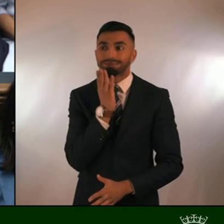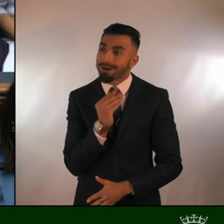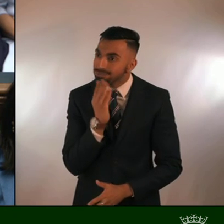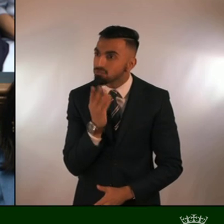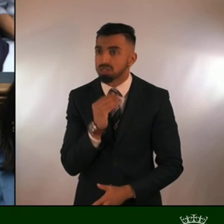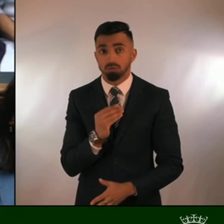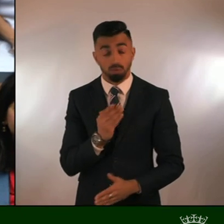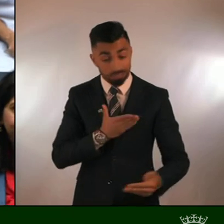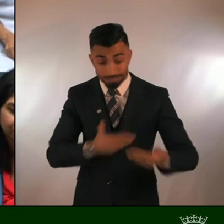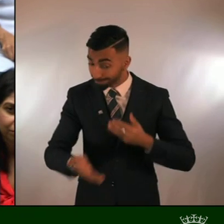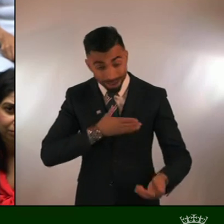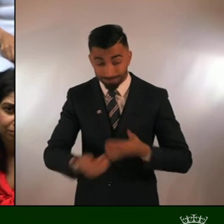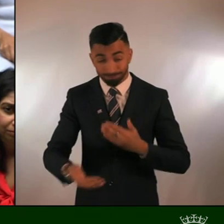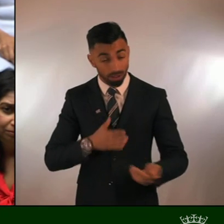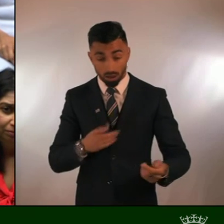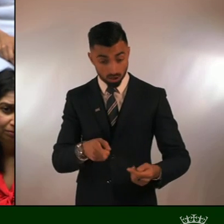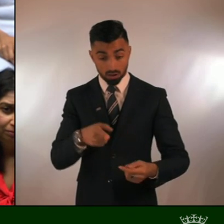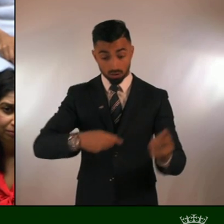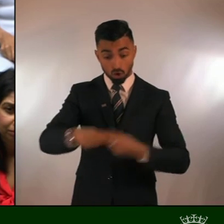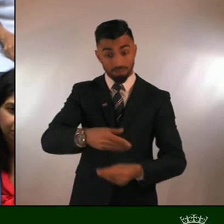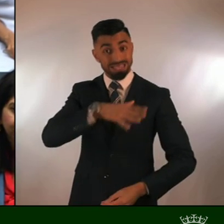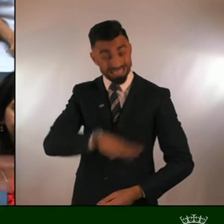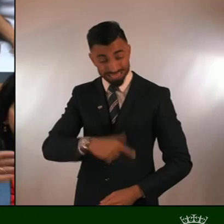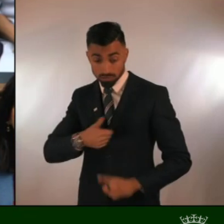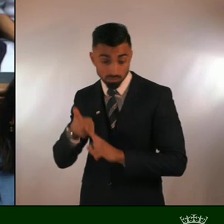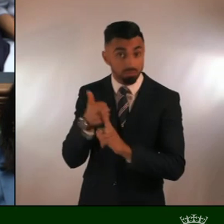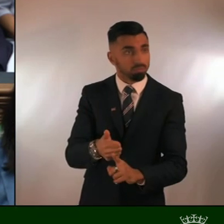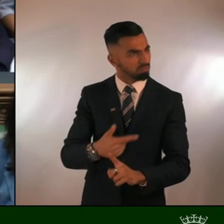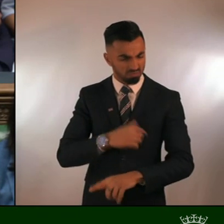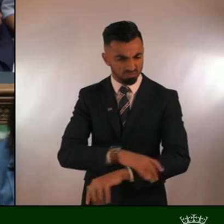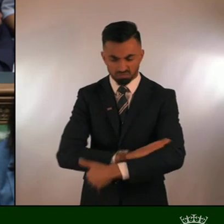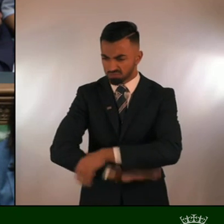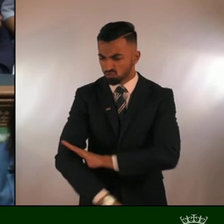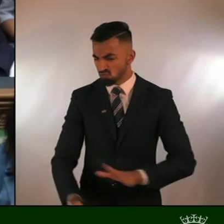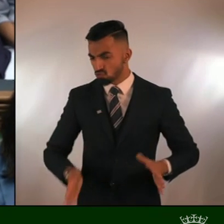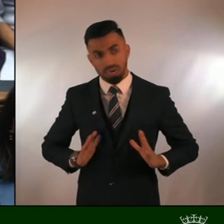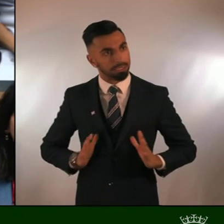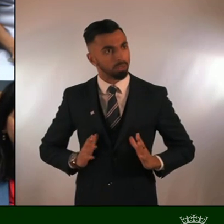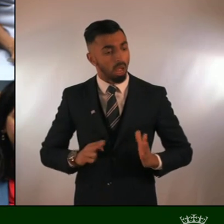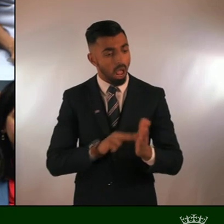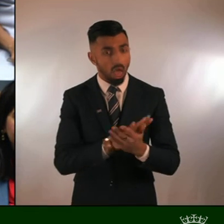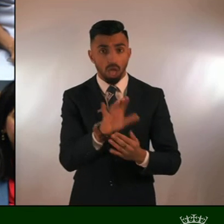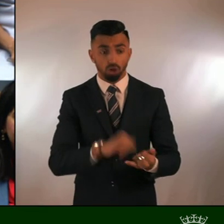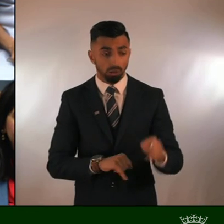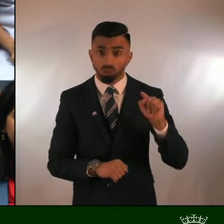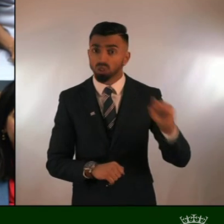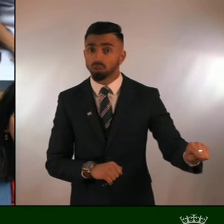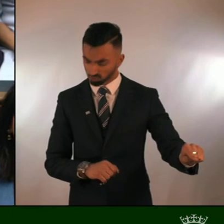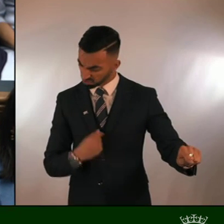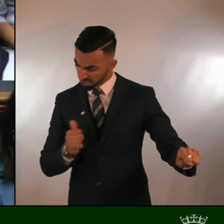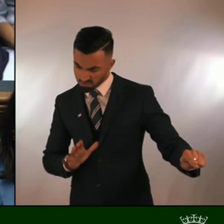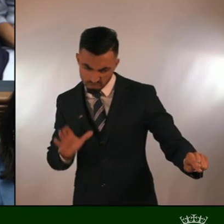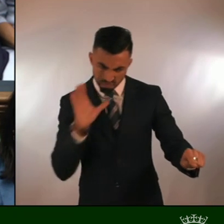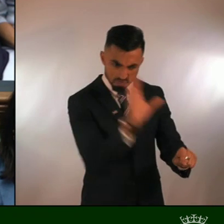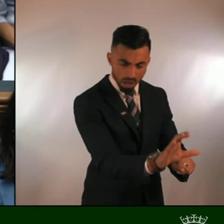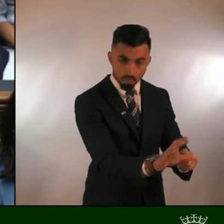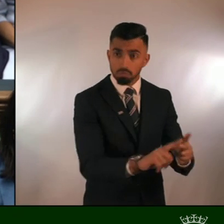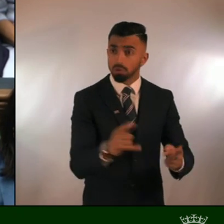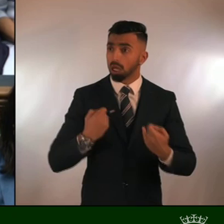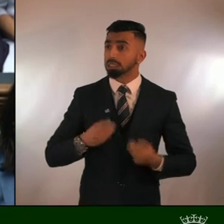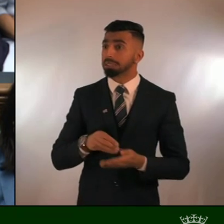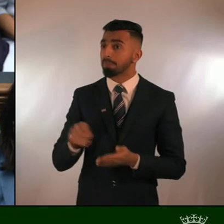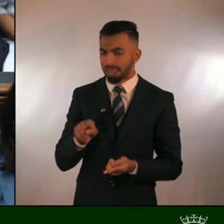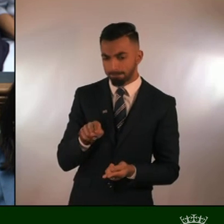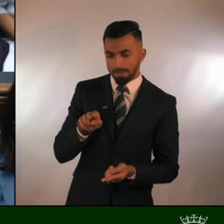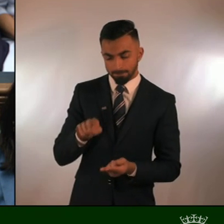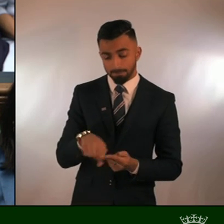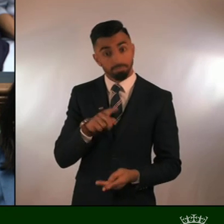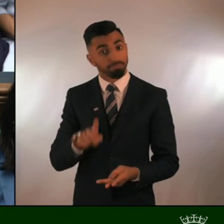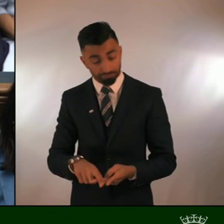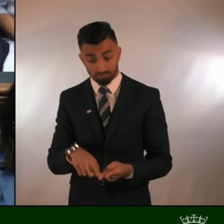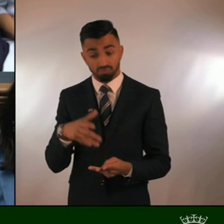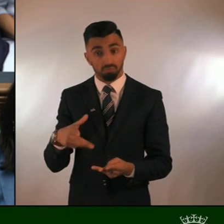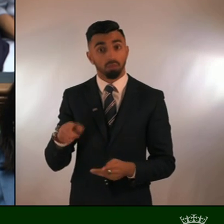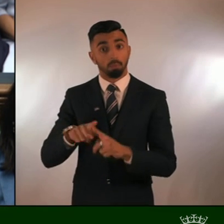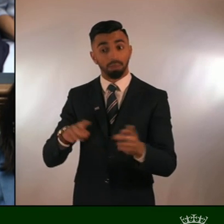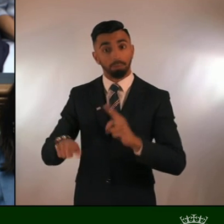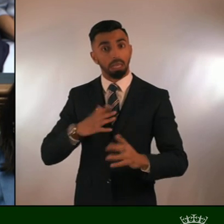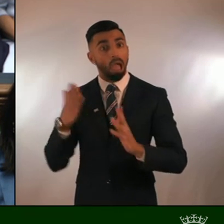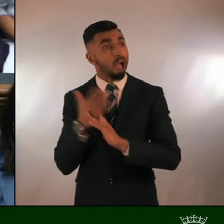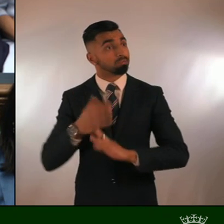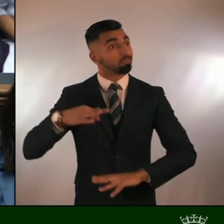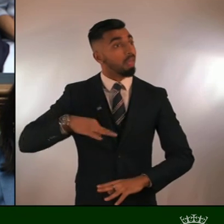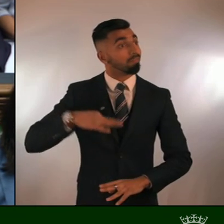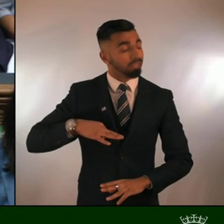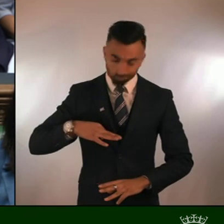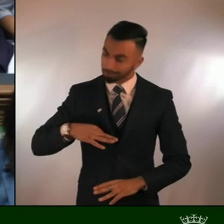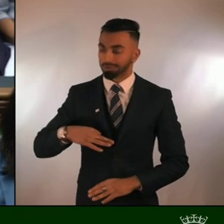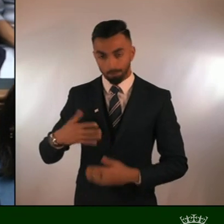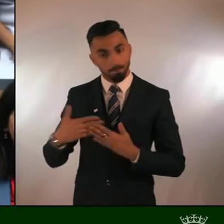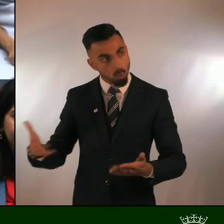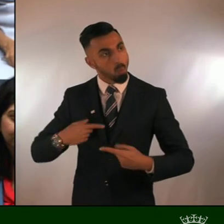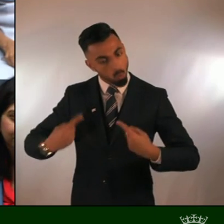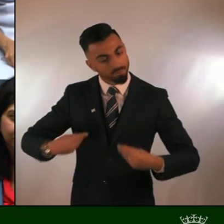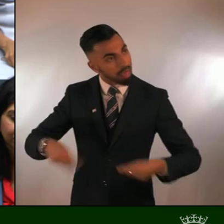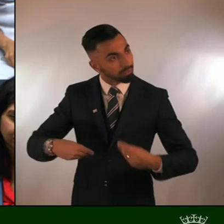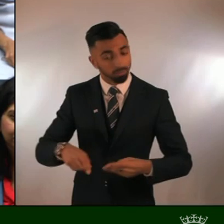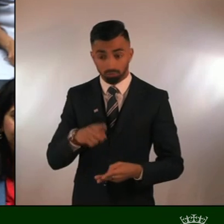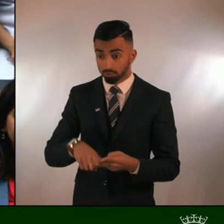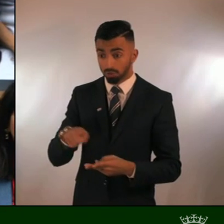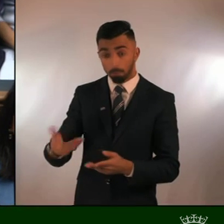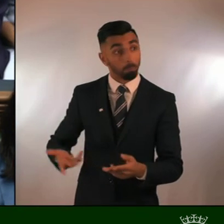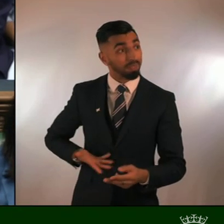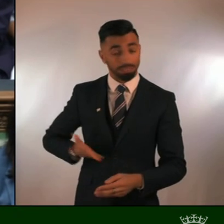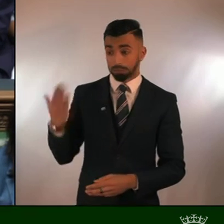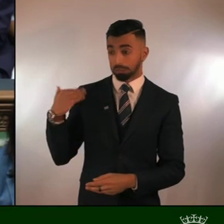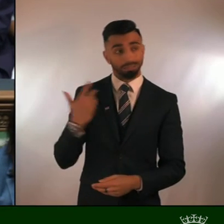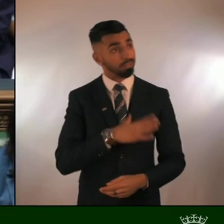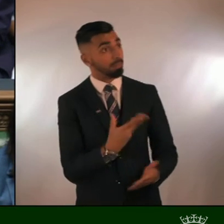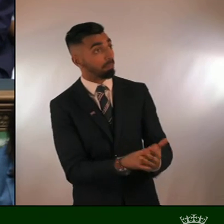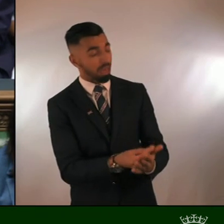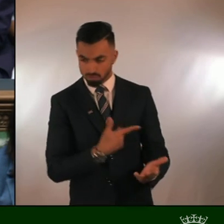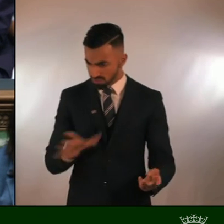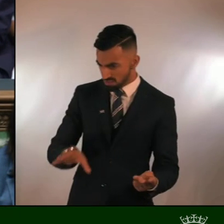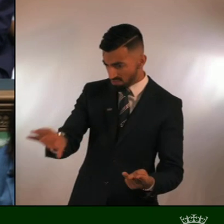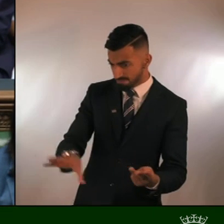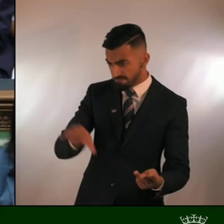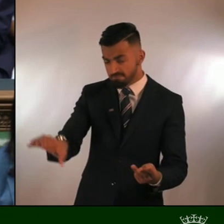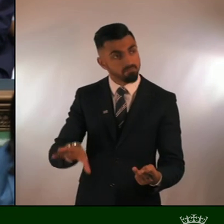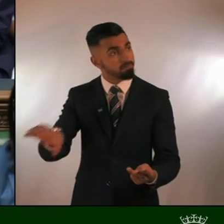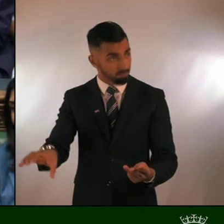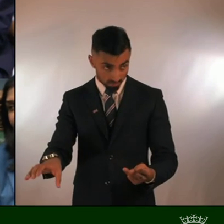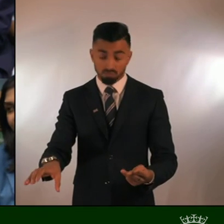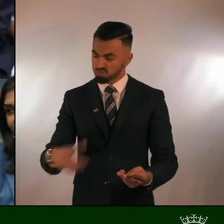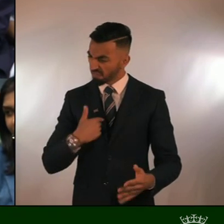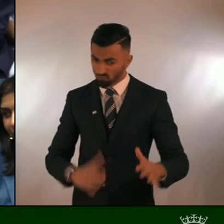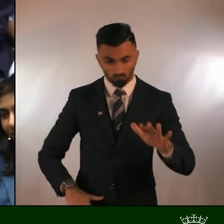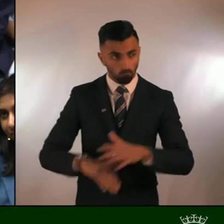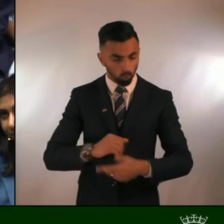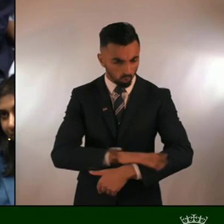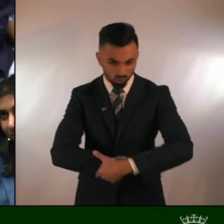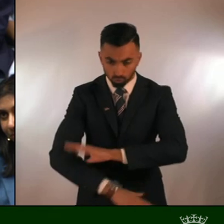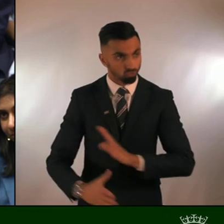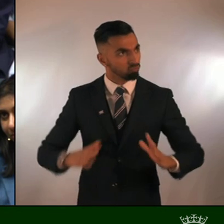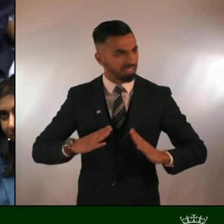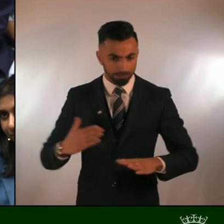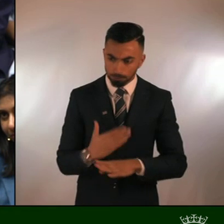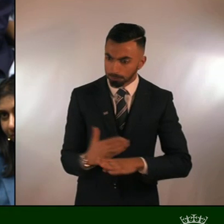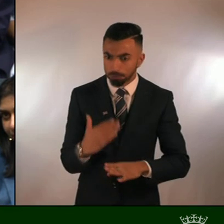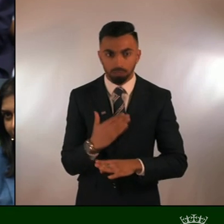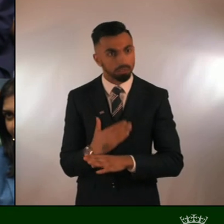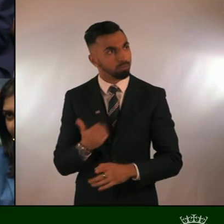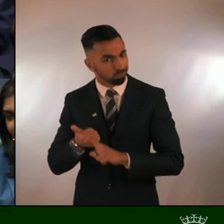I am acting today with a multi-billion-pound commitment: more money for our NHS; more generous sick pay; faster access to benefits if you are self-employed; extra local support for the most vulnerable; tax cuts, loans and grants for businesses to protect people’s jobs—comprehensive action, and if more is needed I will take it.